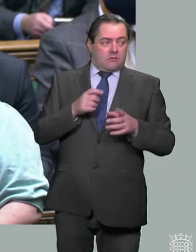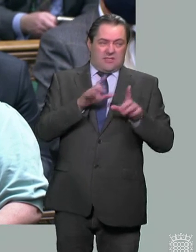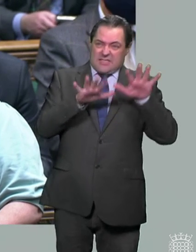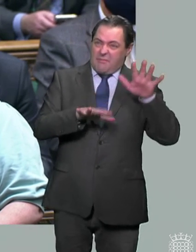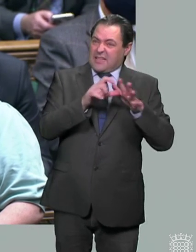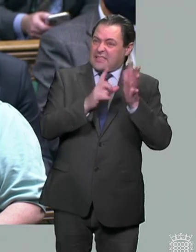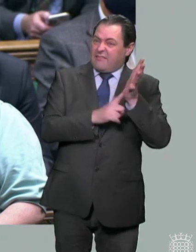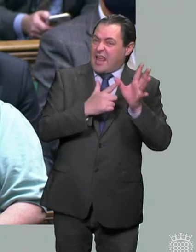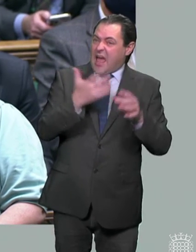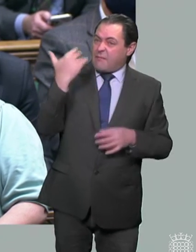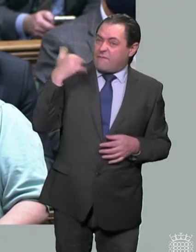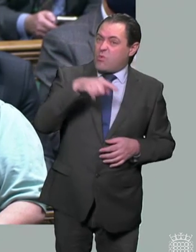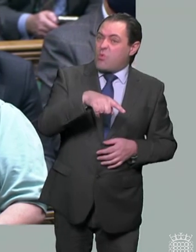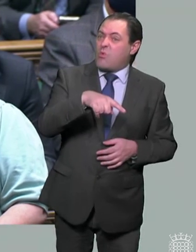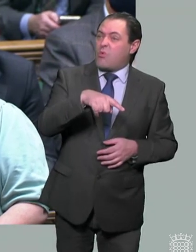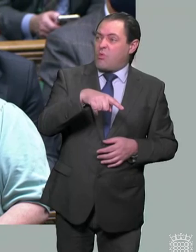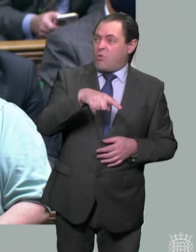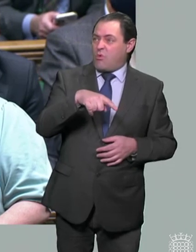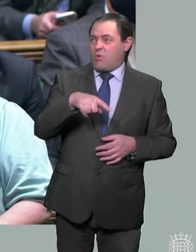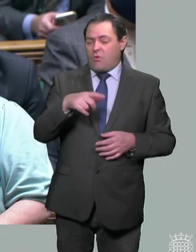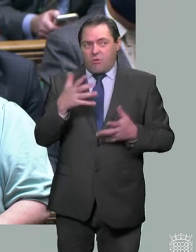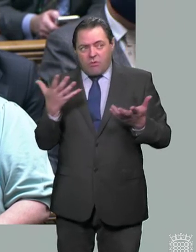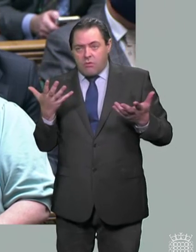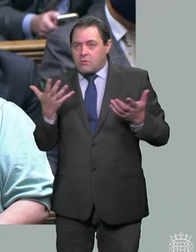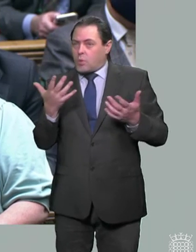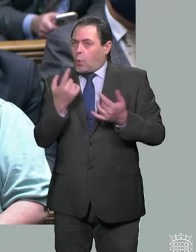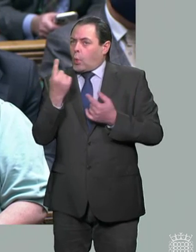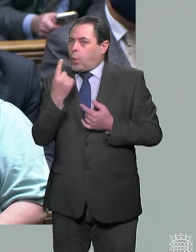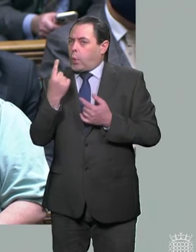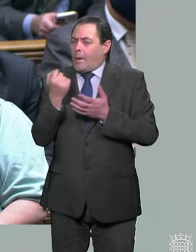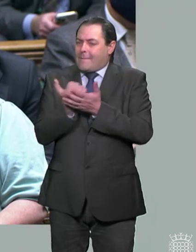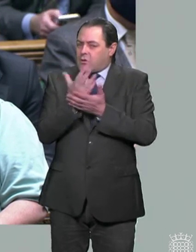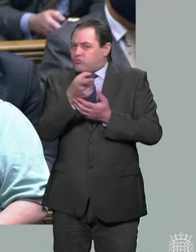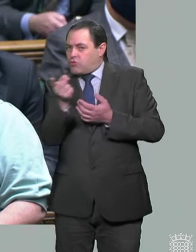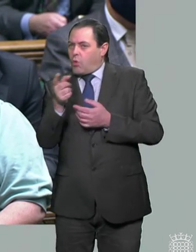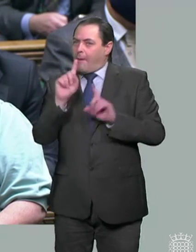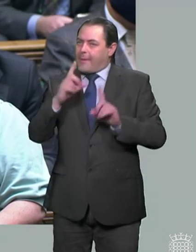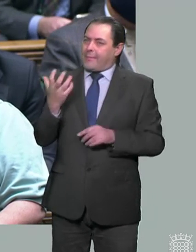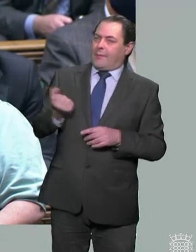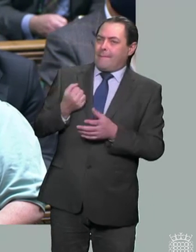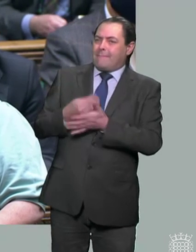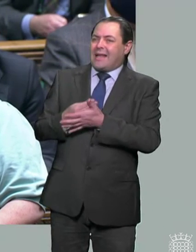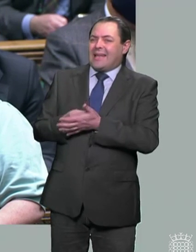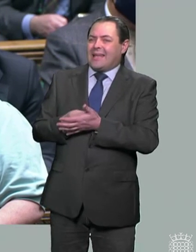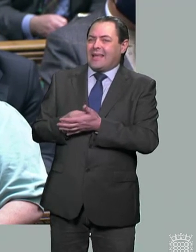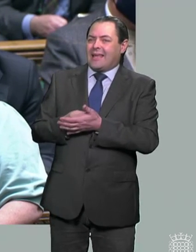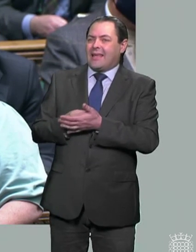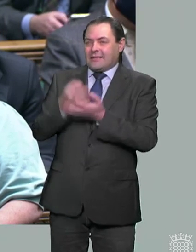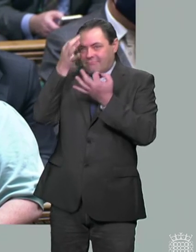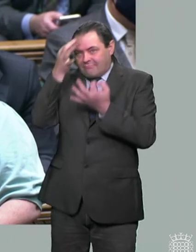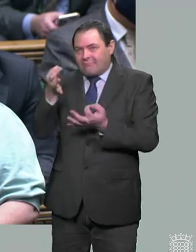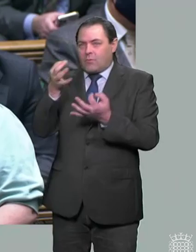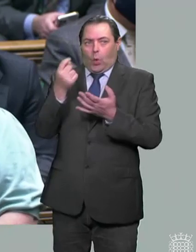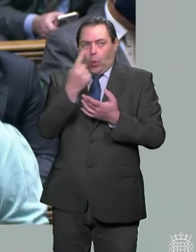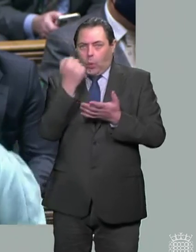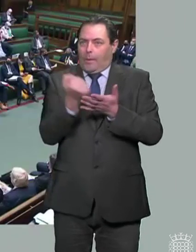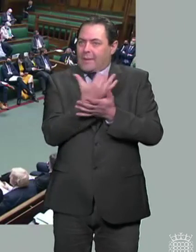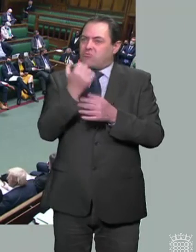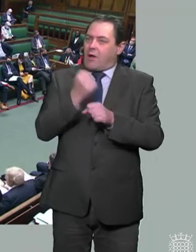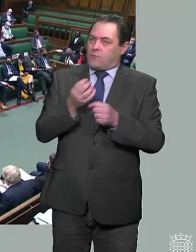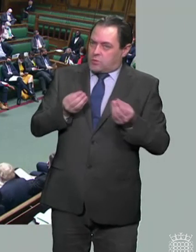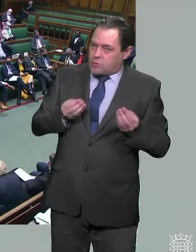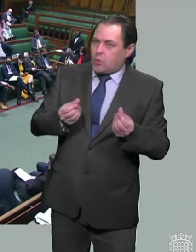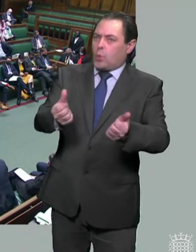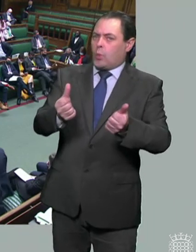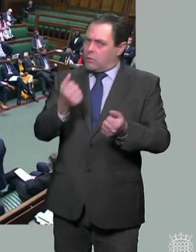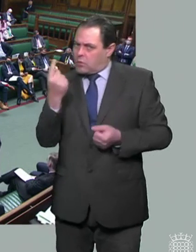Can the Prime Minister tell us who—among the many jobs being done at the moment—is making sure that the Departments of Government are running smoothly and quickly?